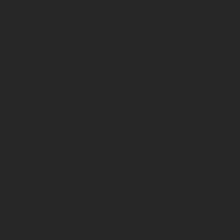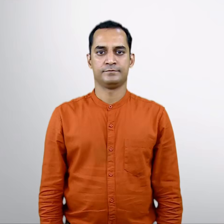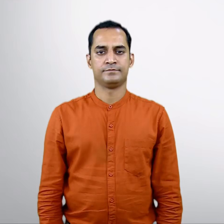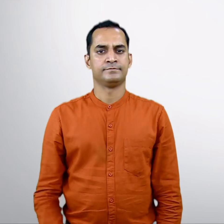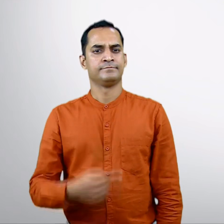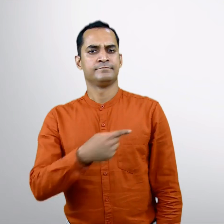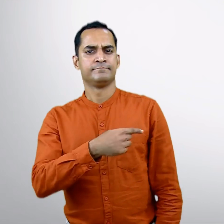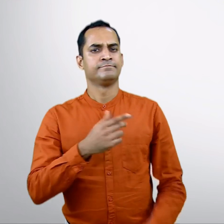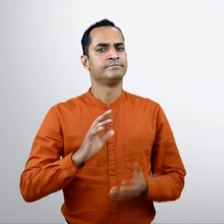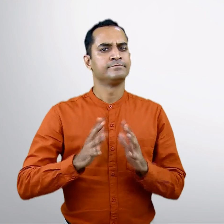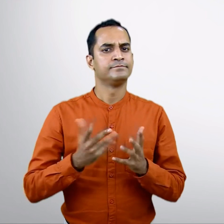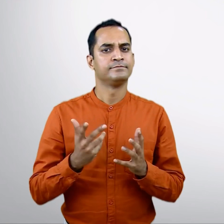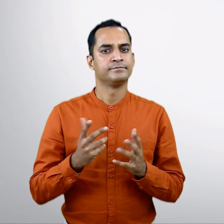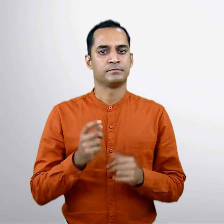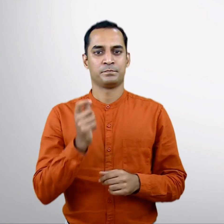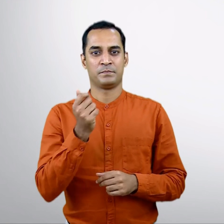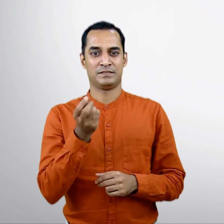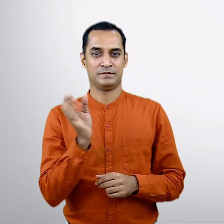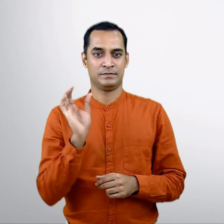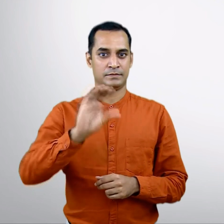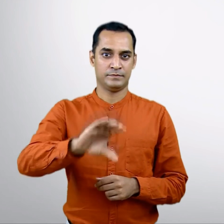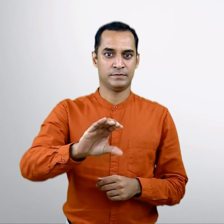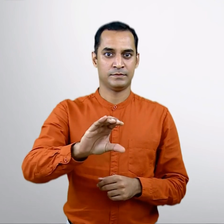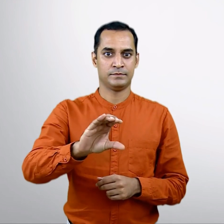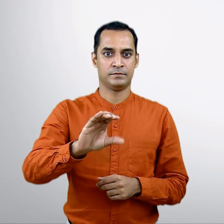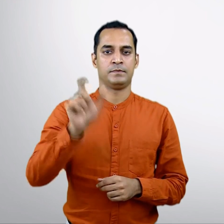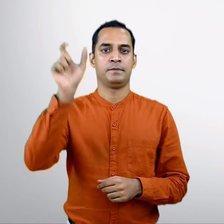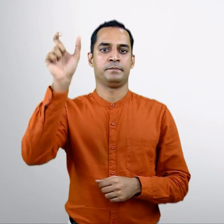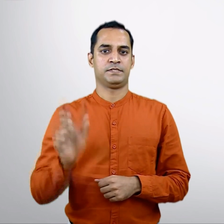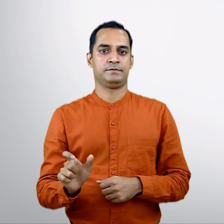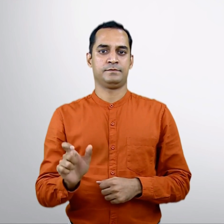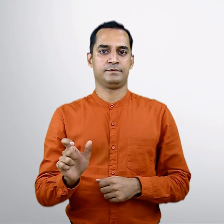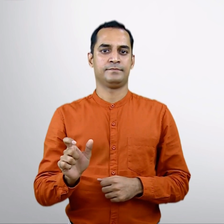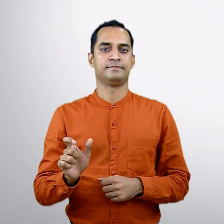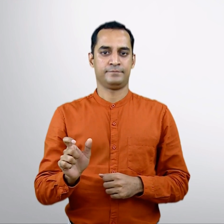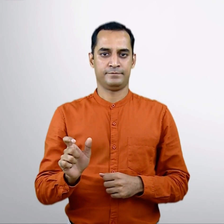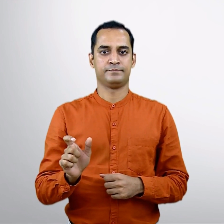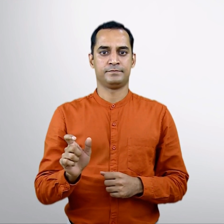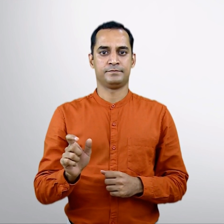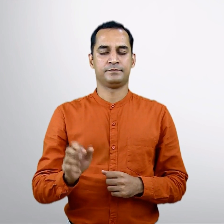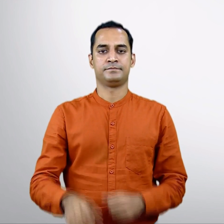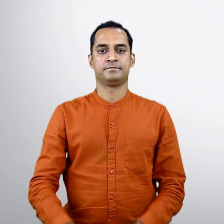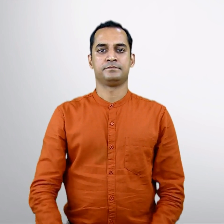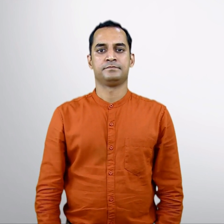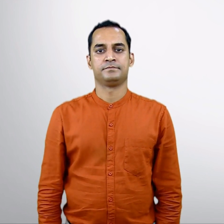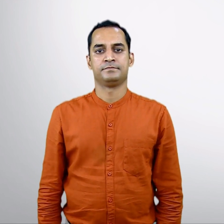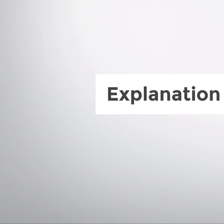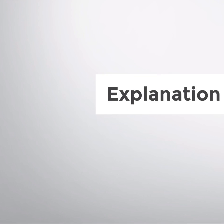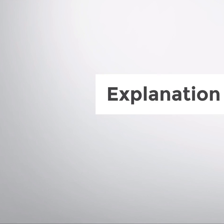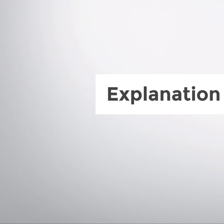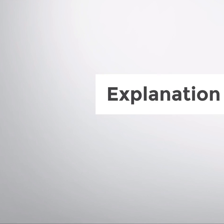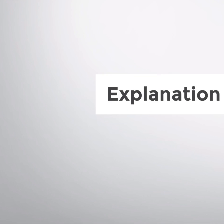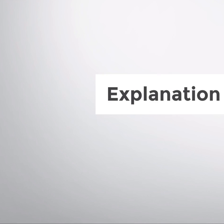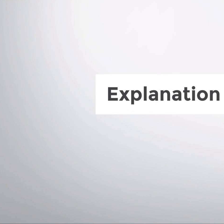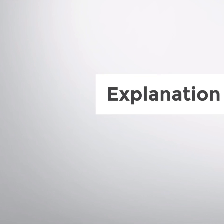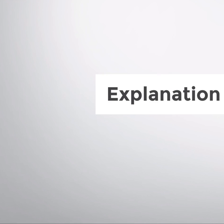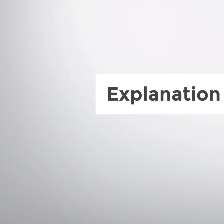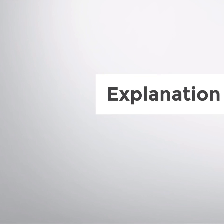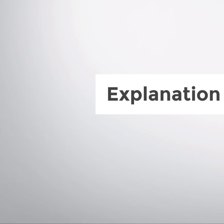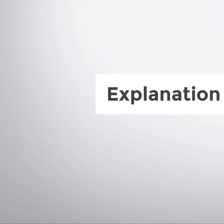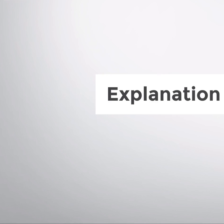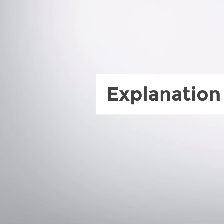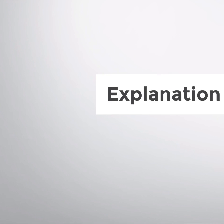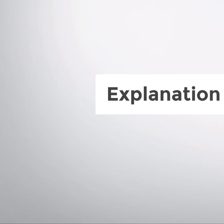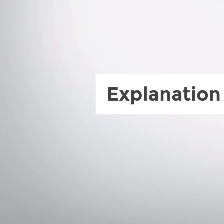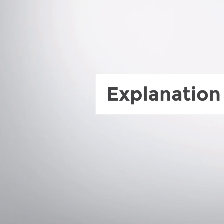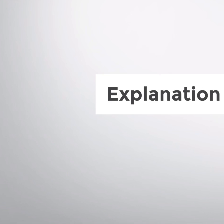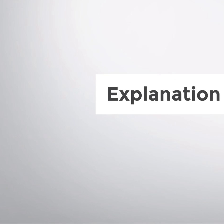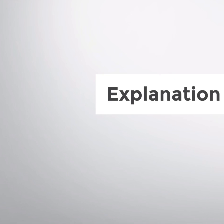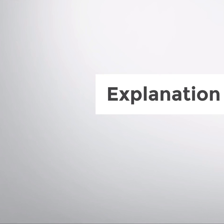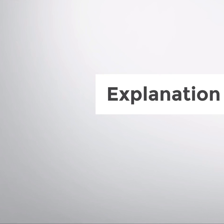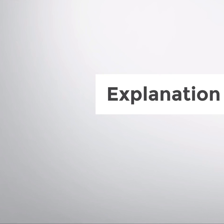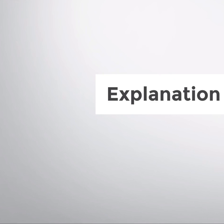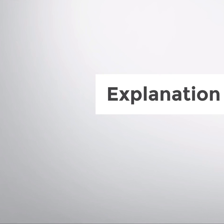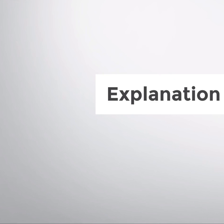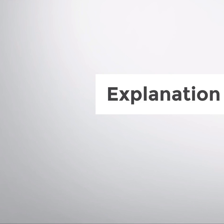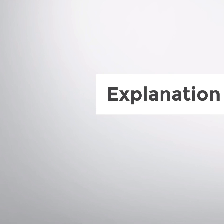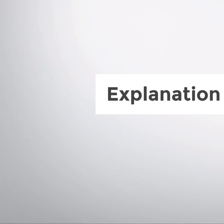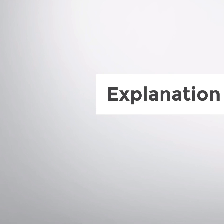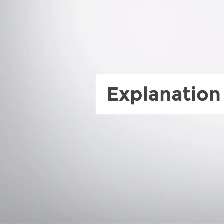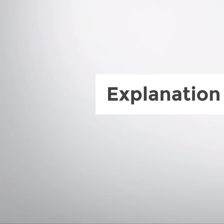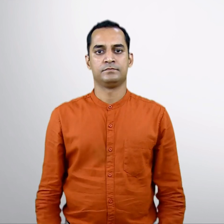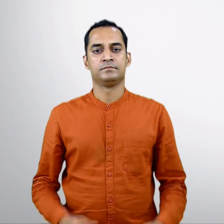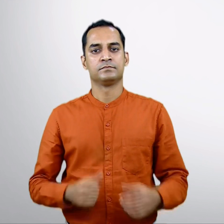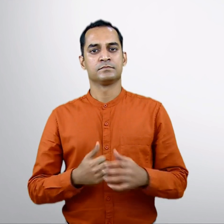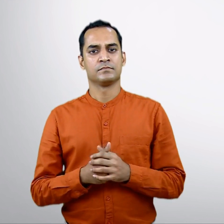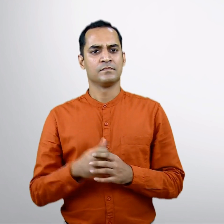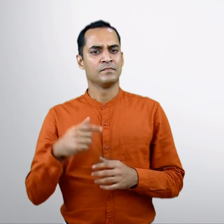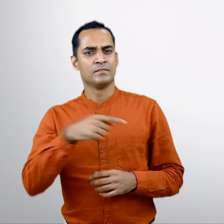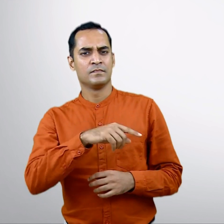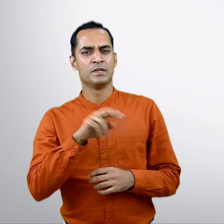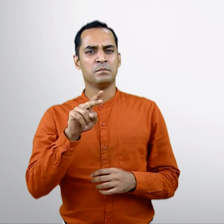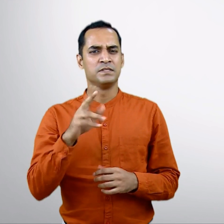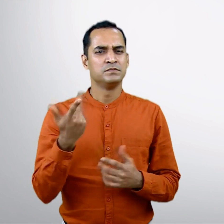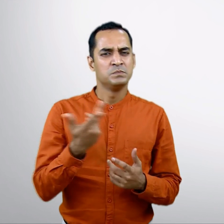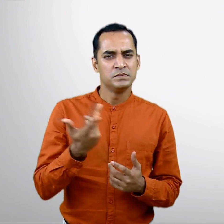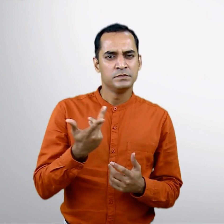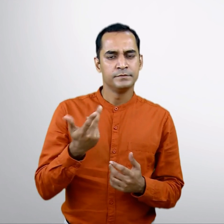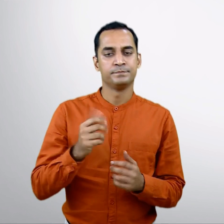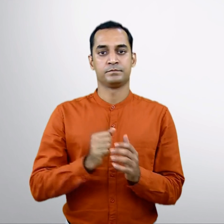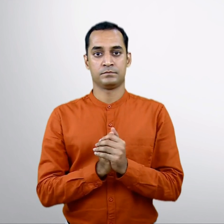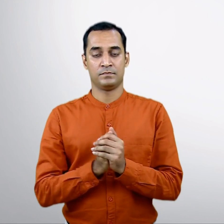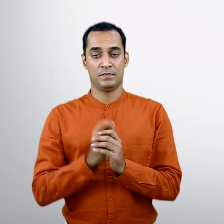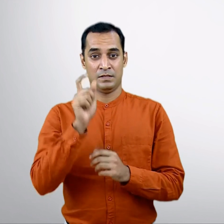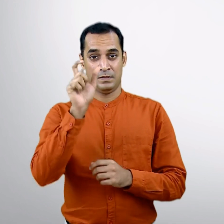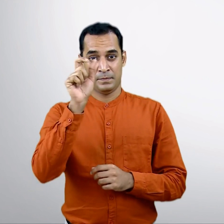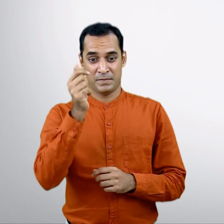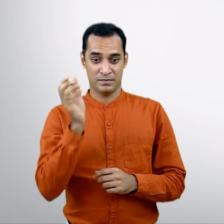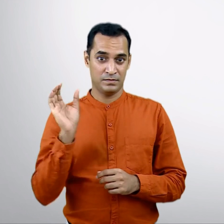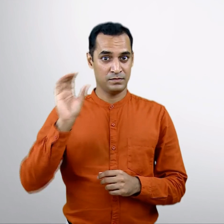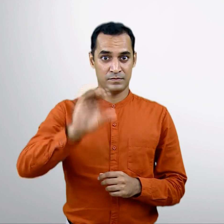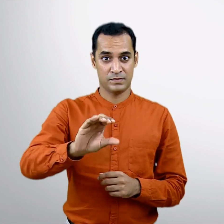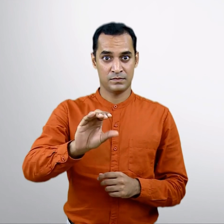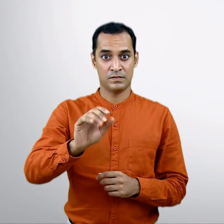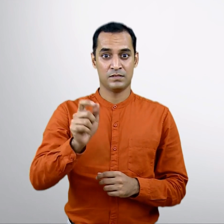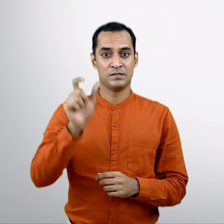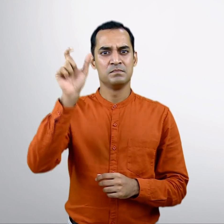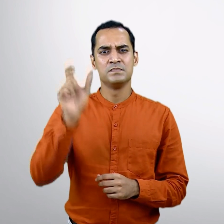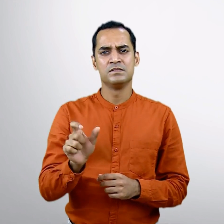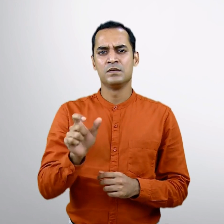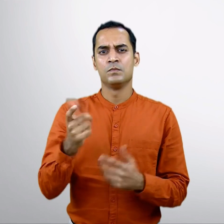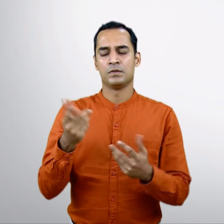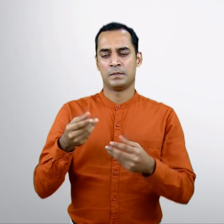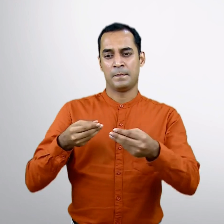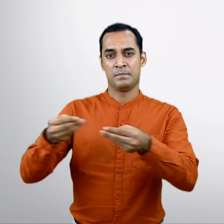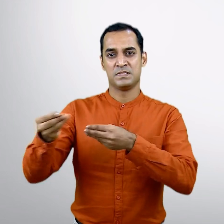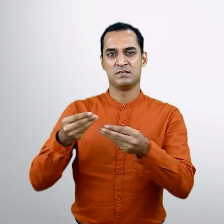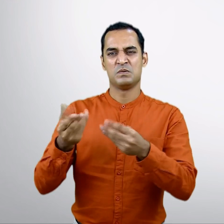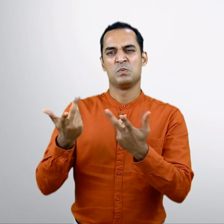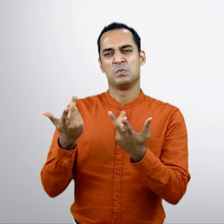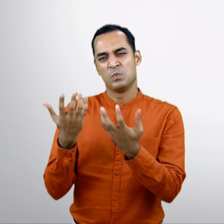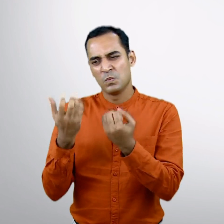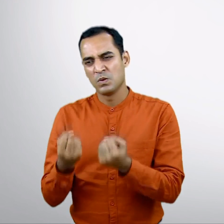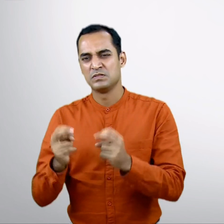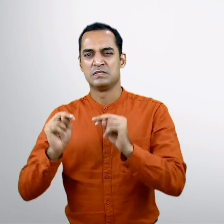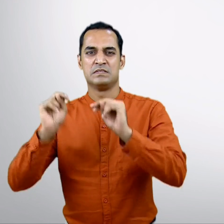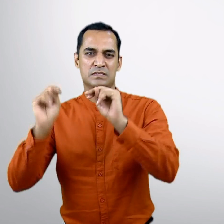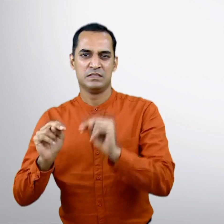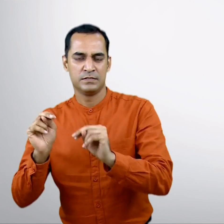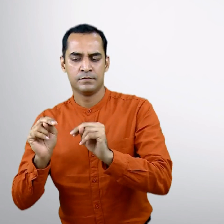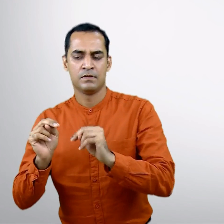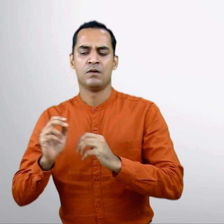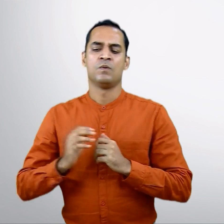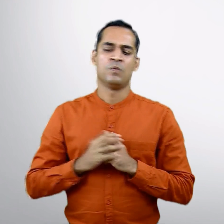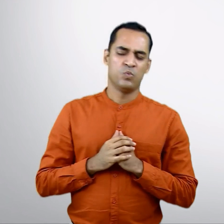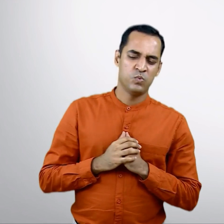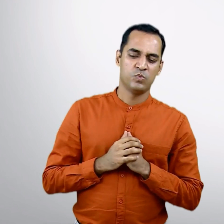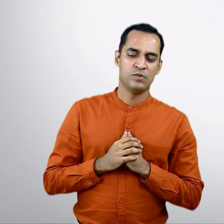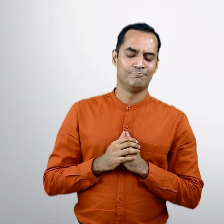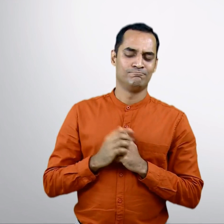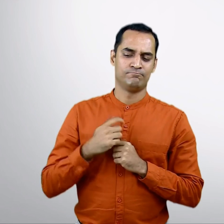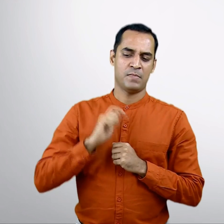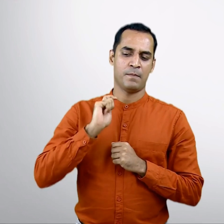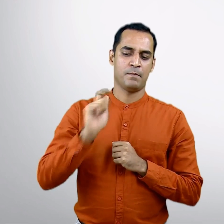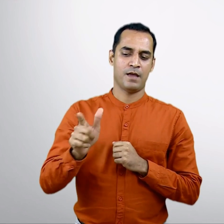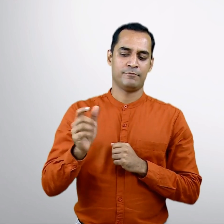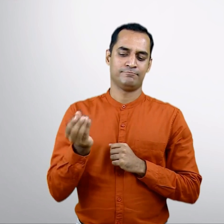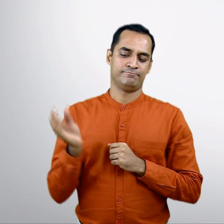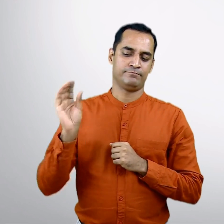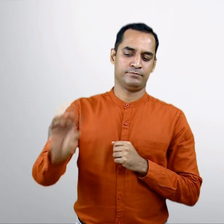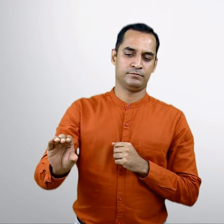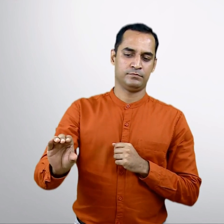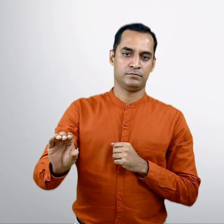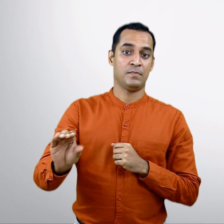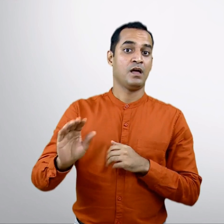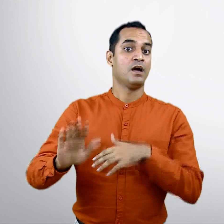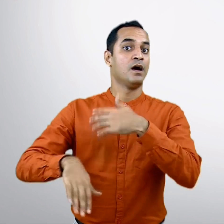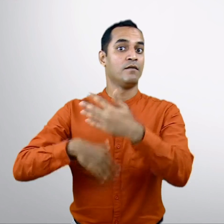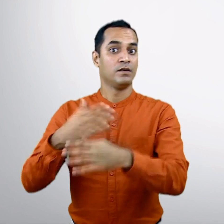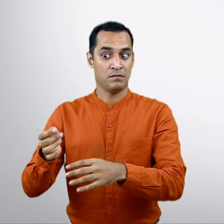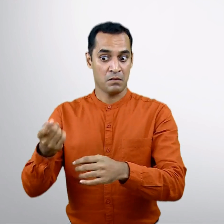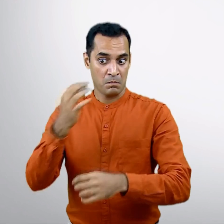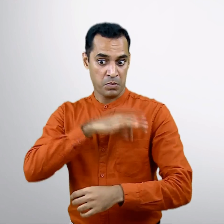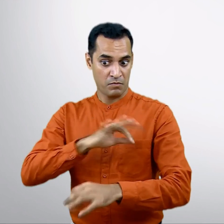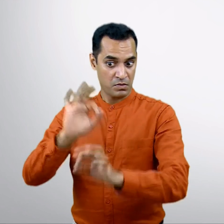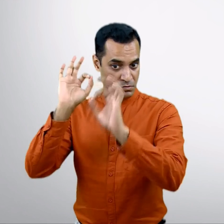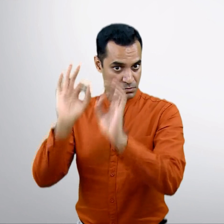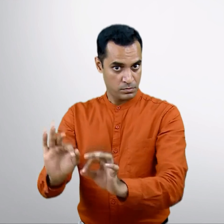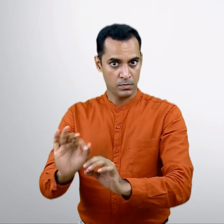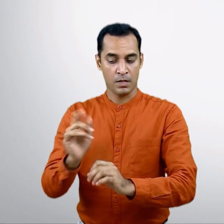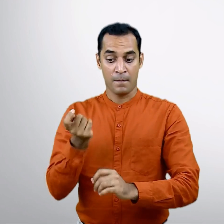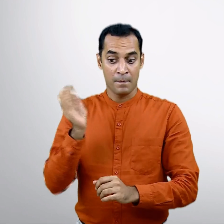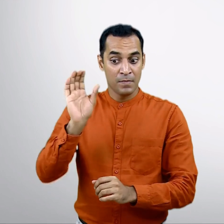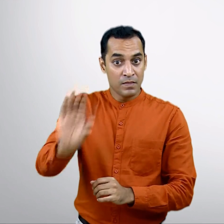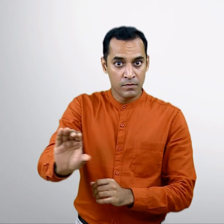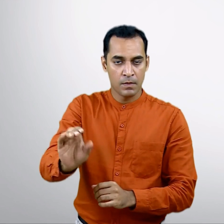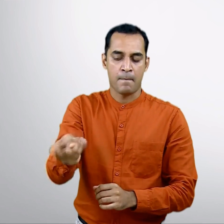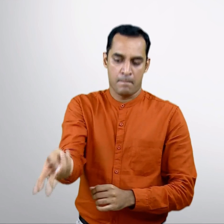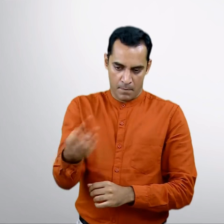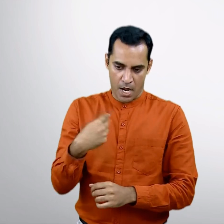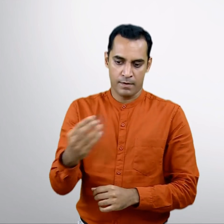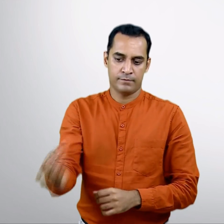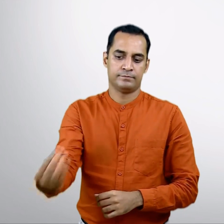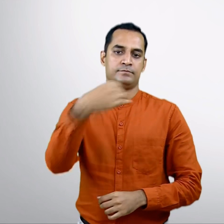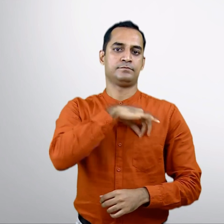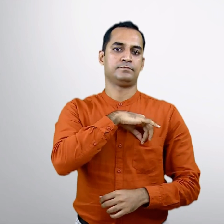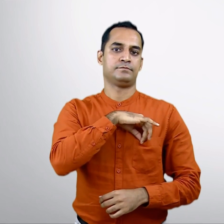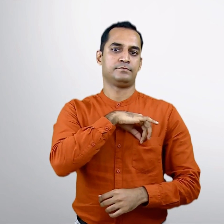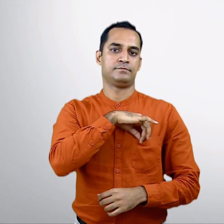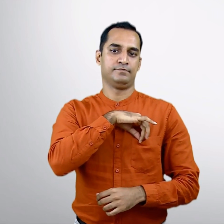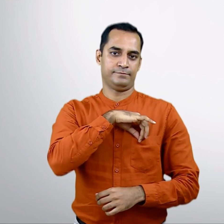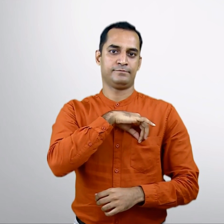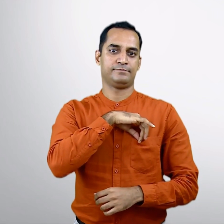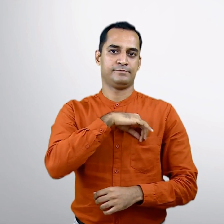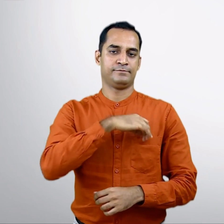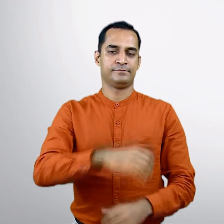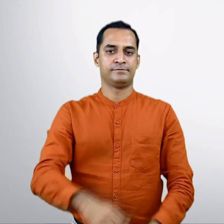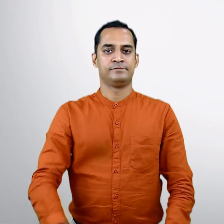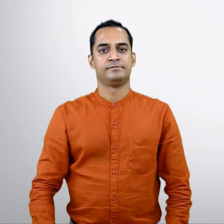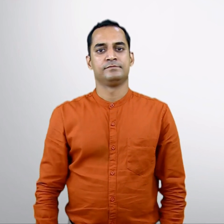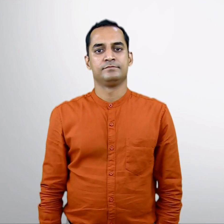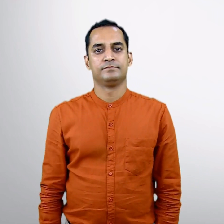Investor (Equities)